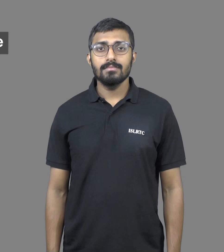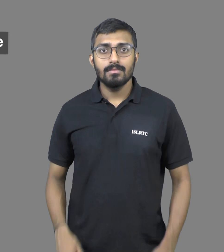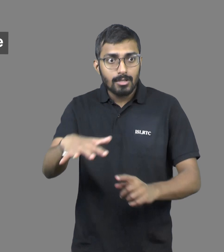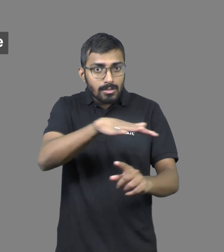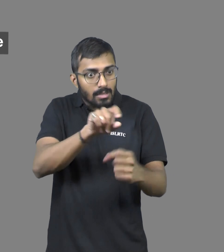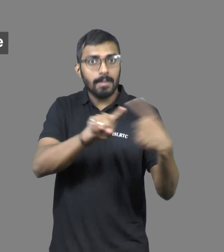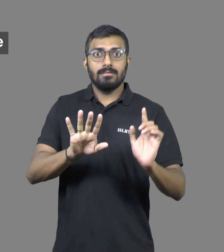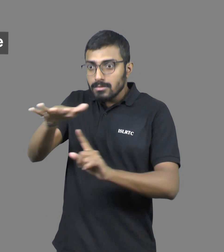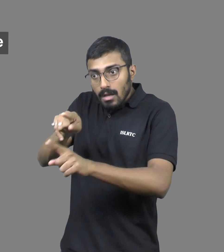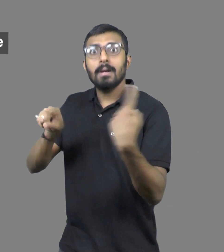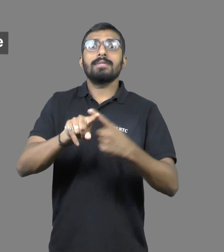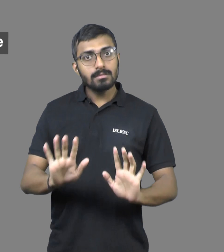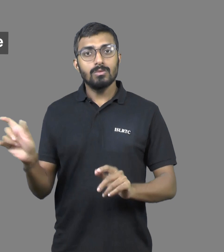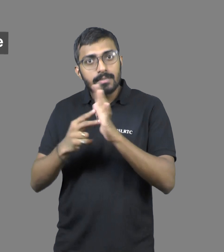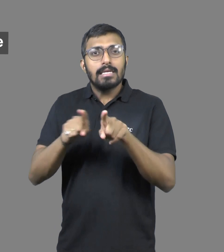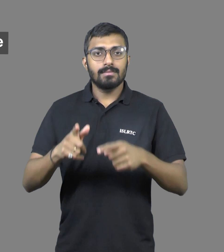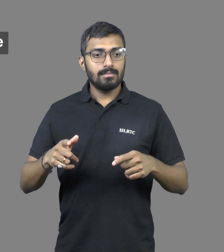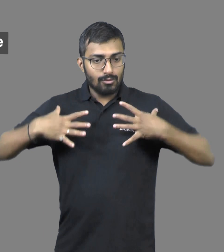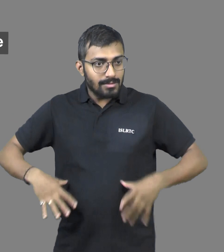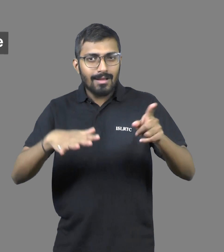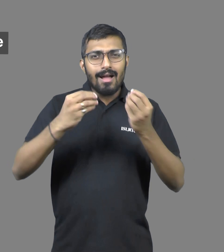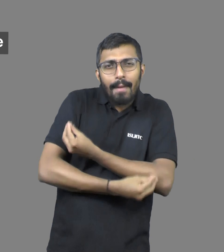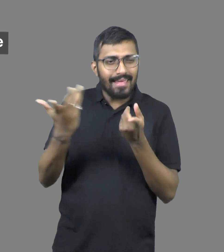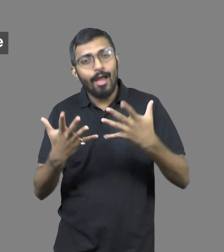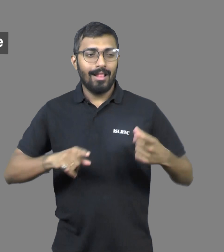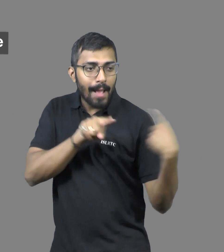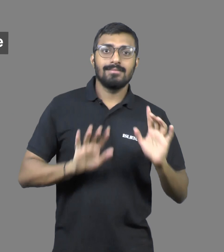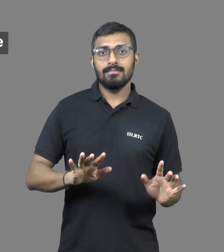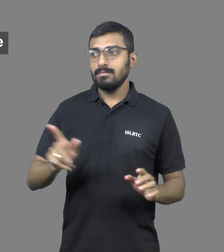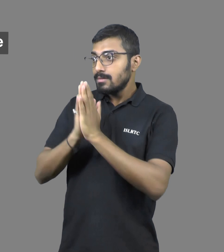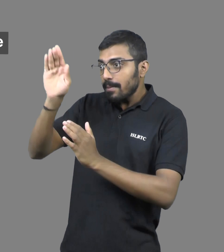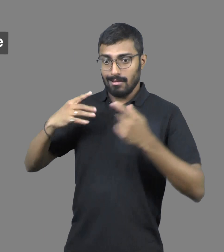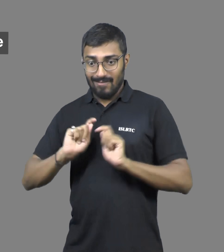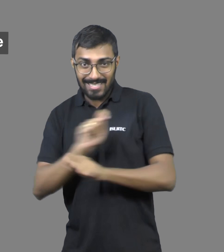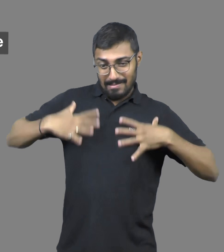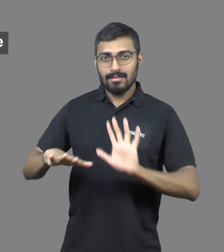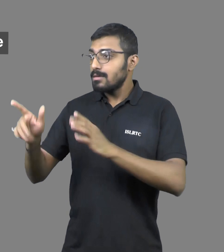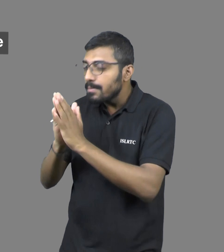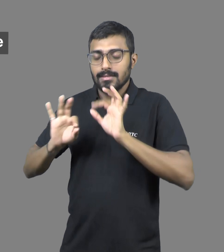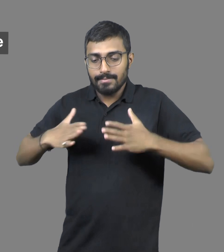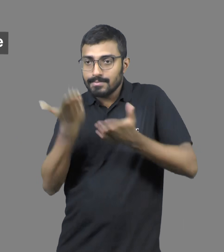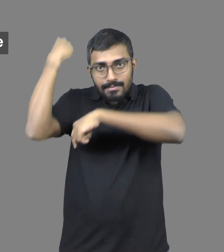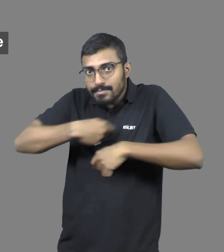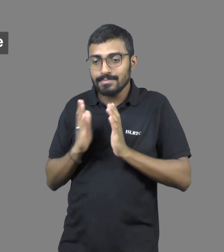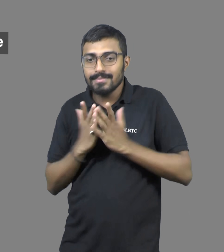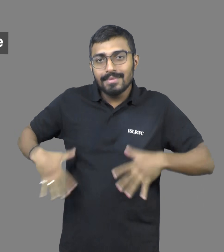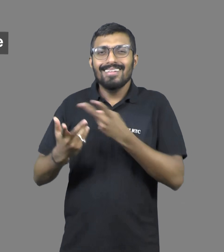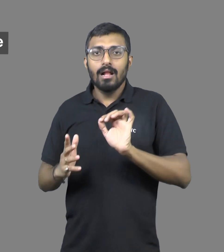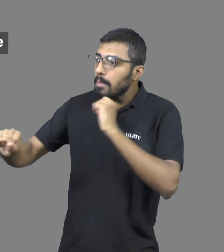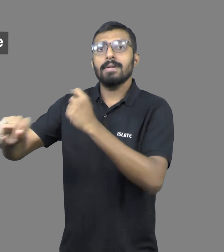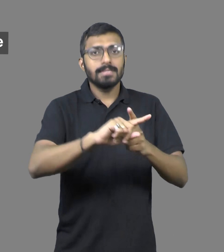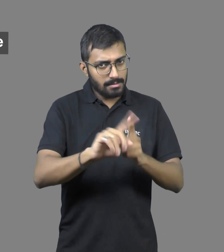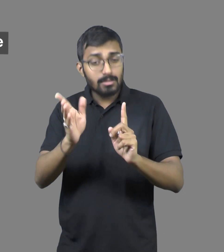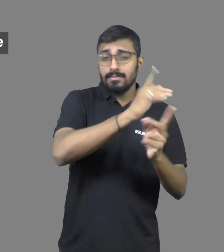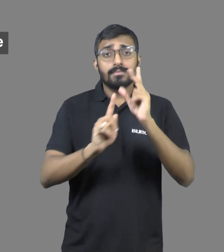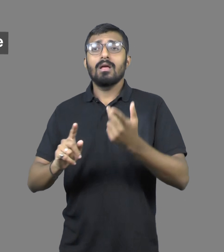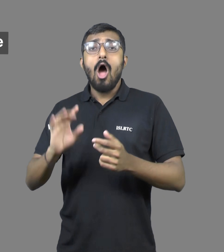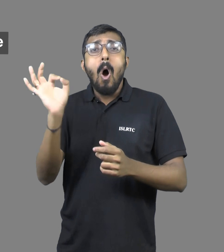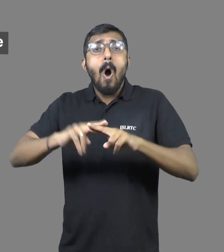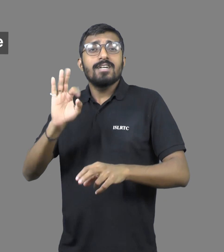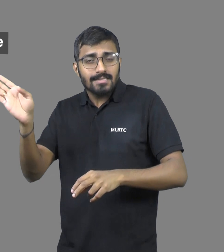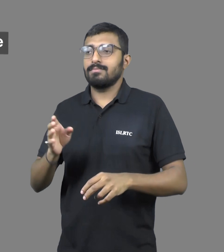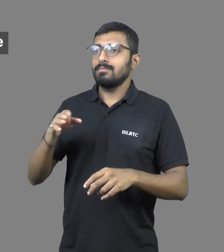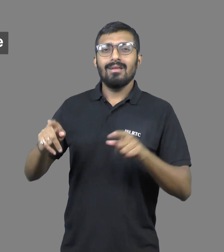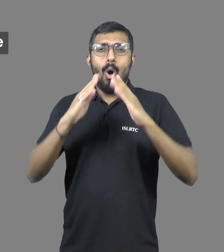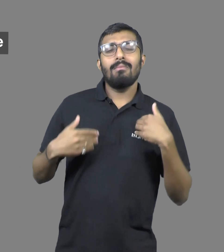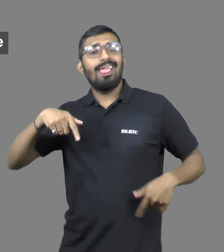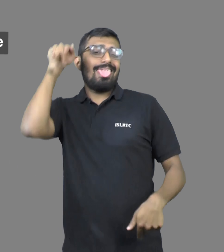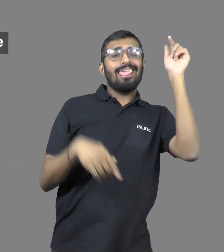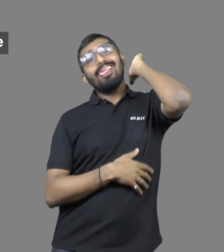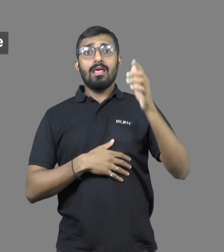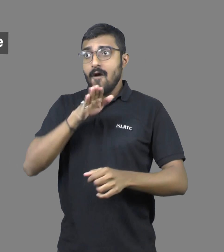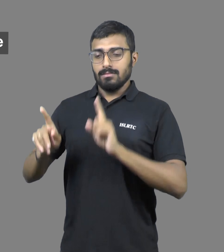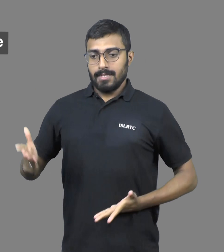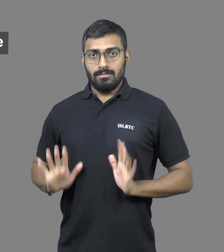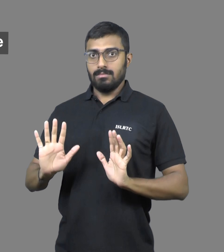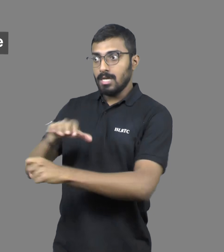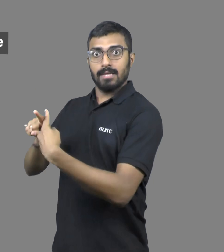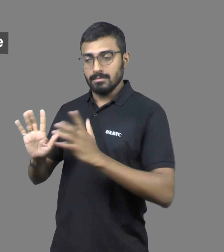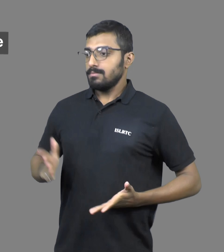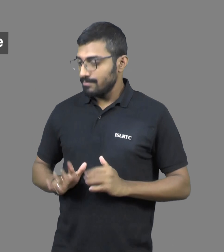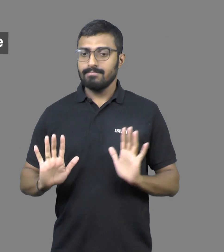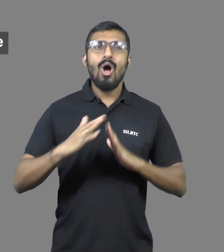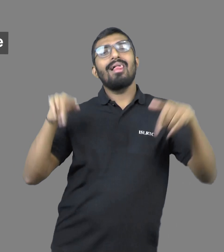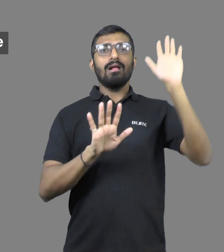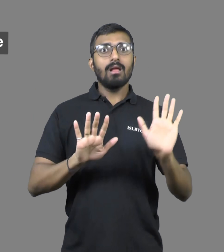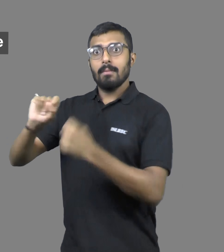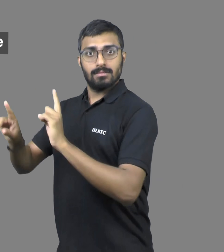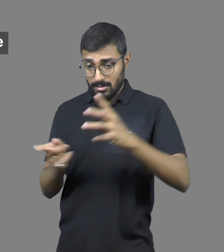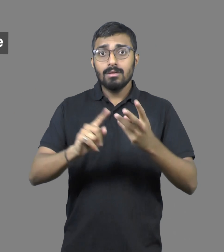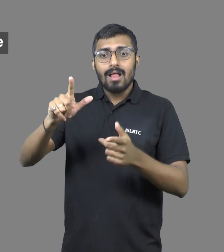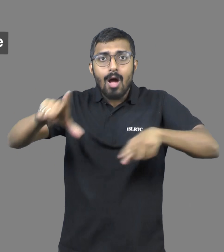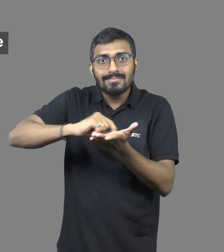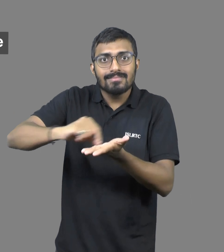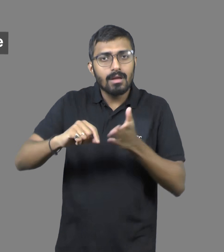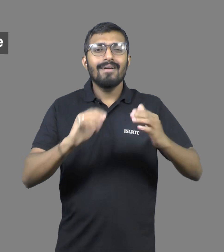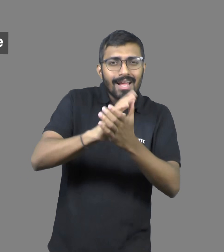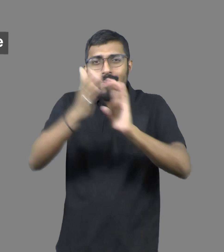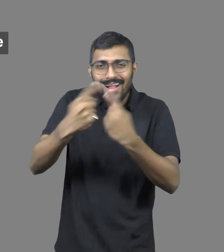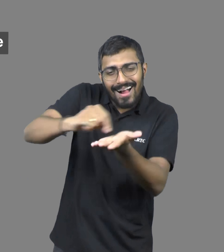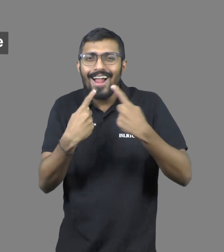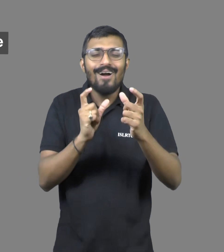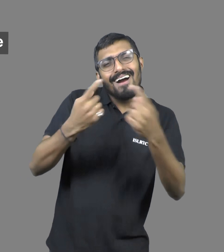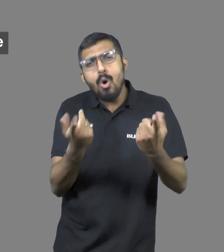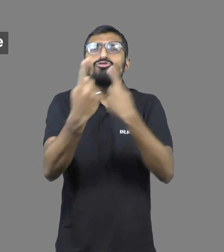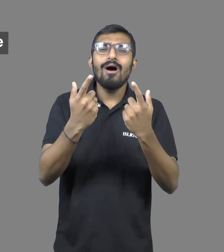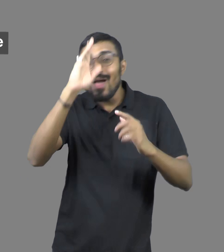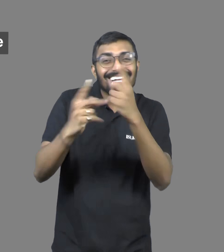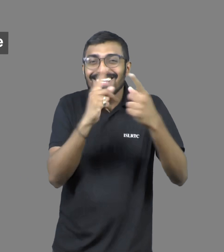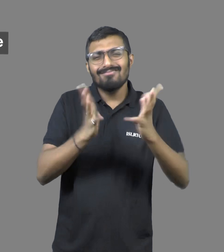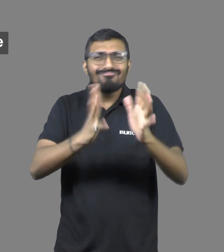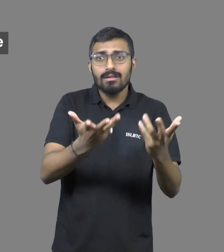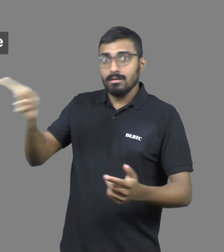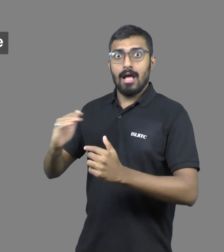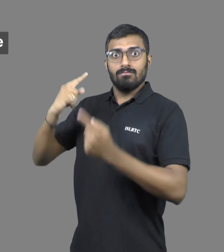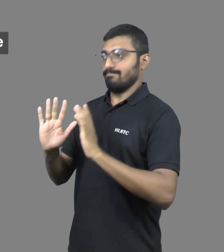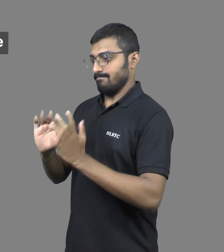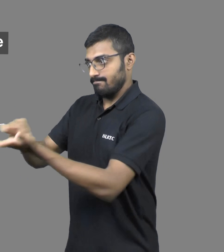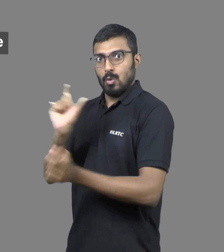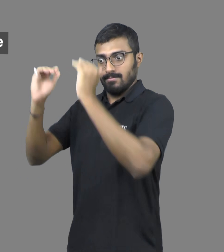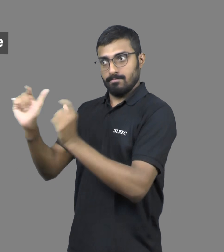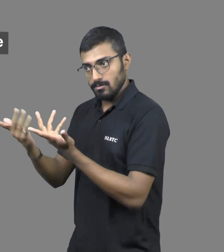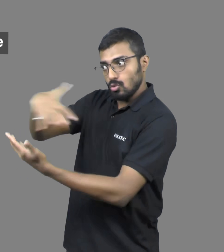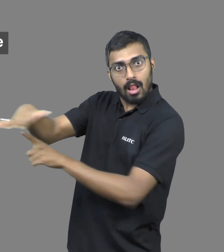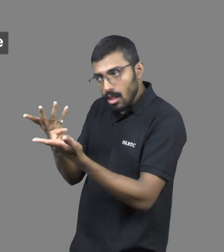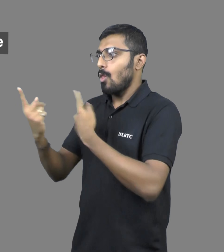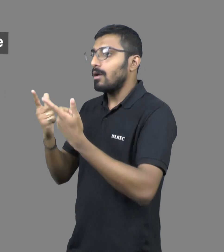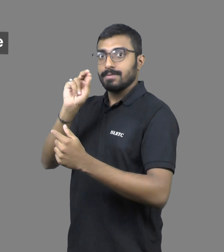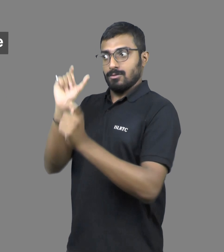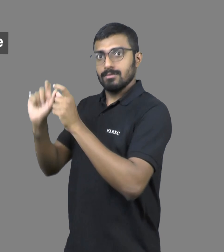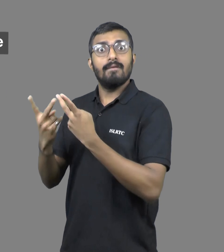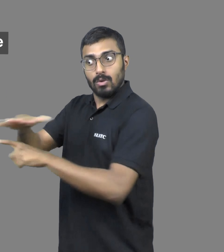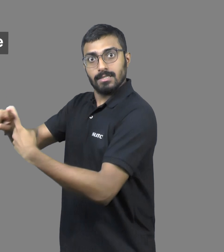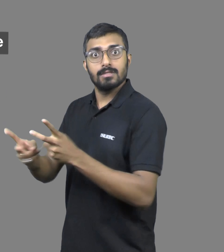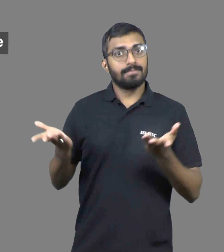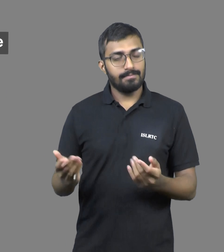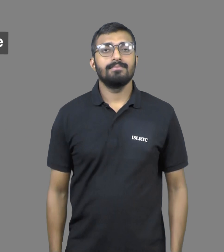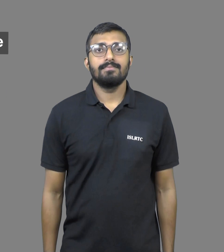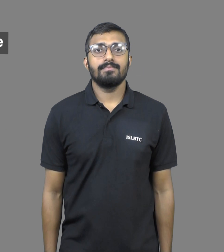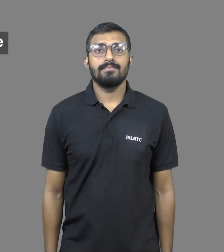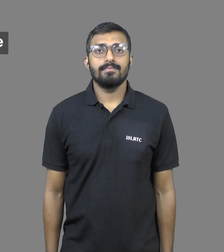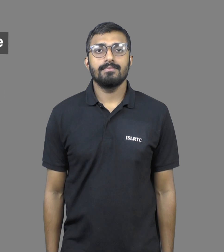Appropriate Relevant Suitable